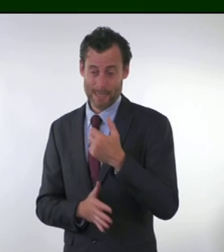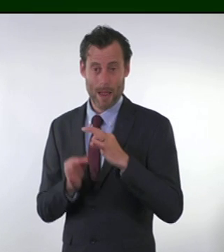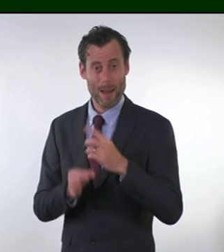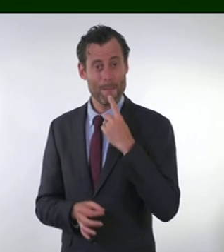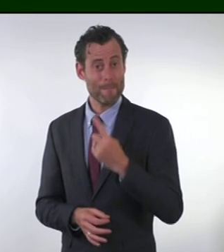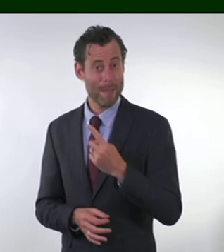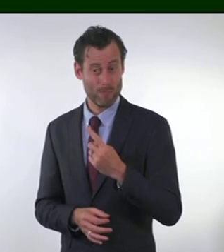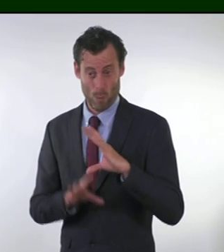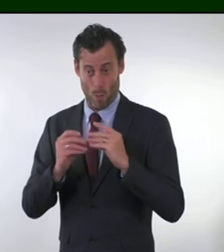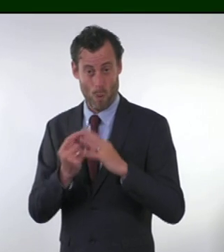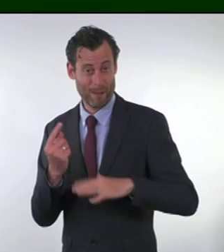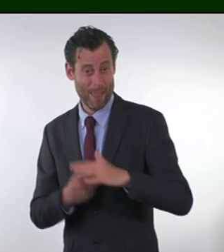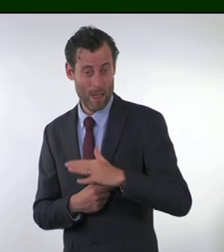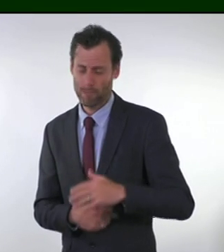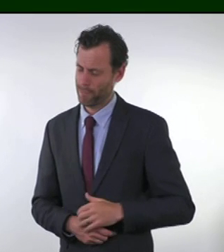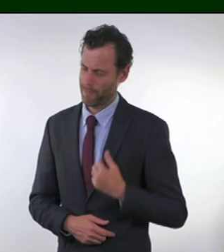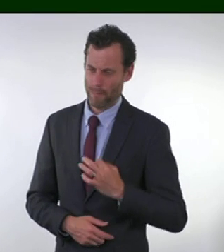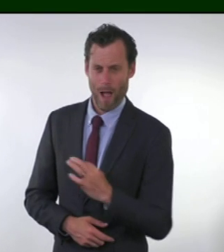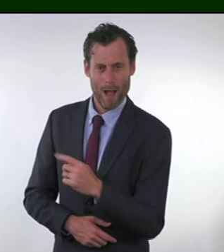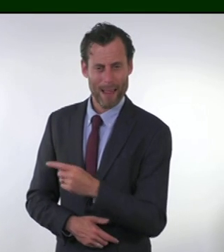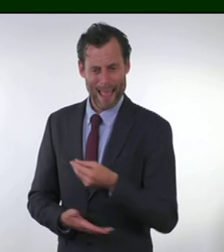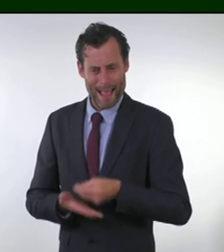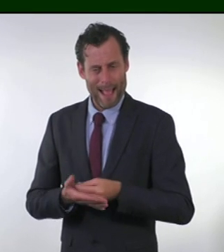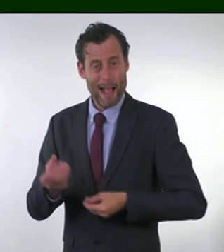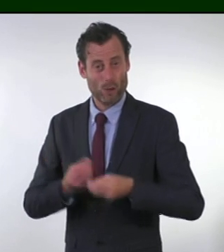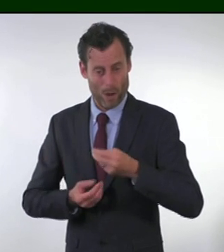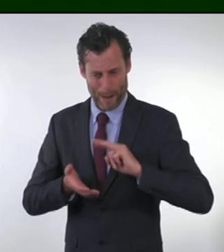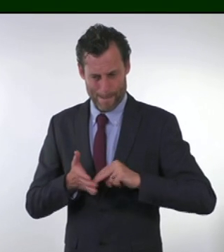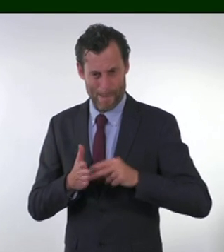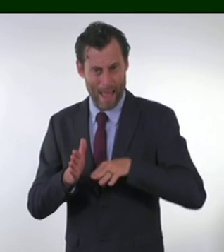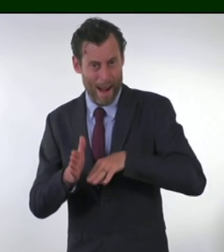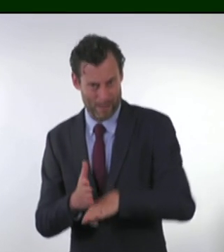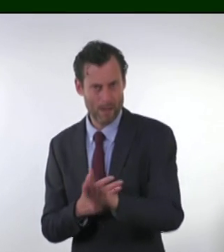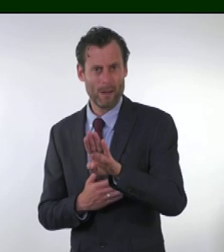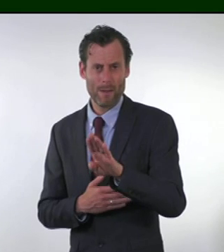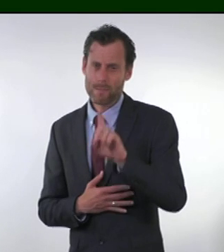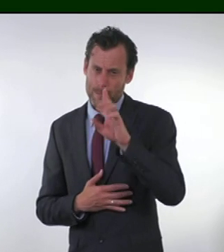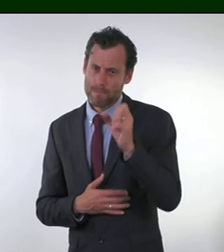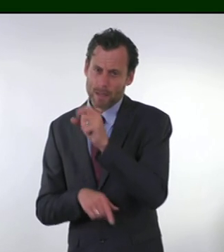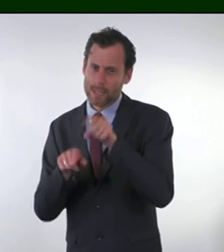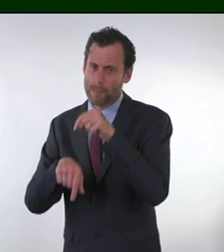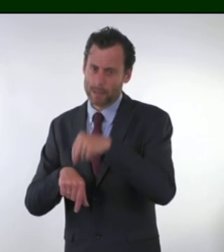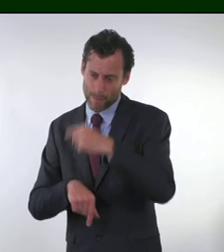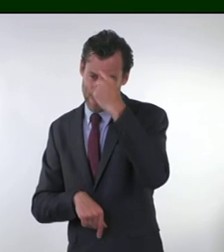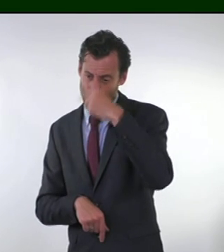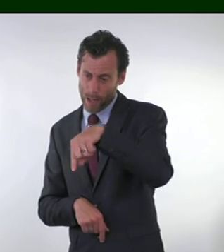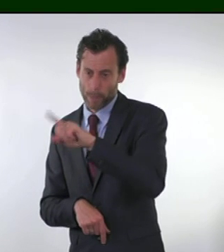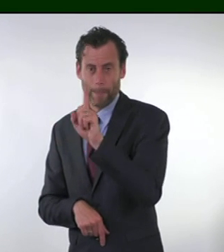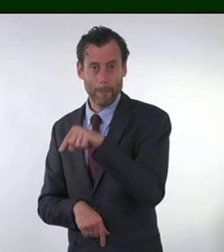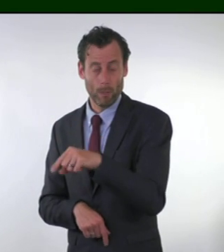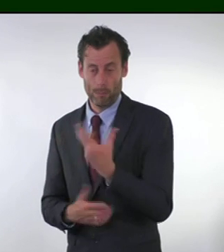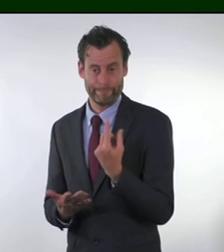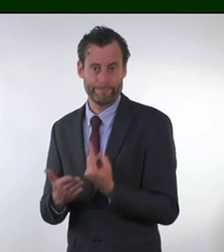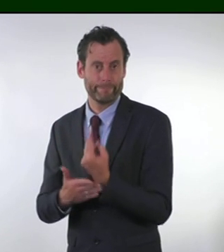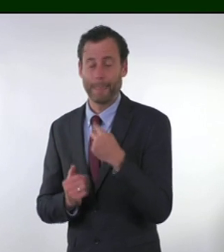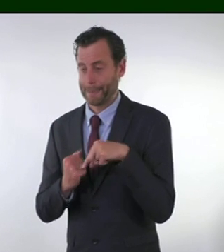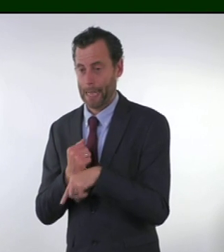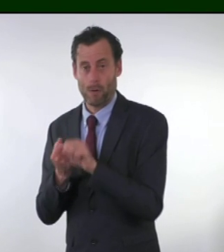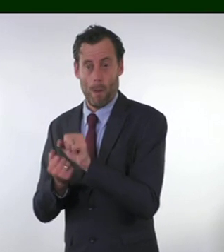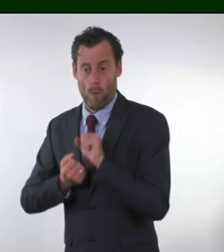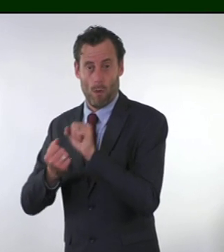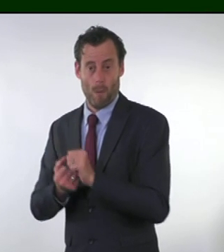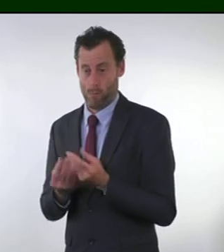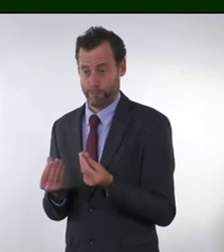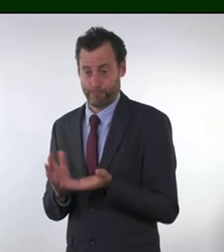Will the Chancellor ensure that economic recovery plans also include a strategy to support people in unavoidable coronavirus-related financial difficulties?